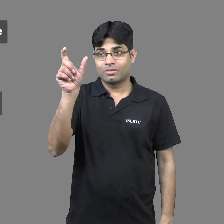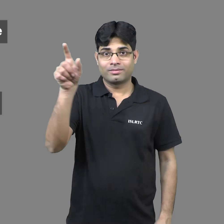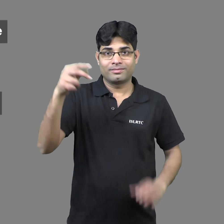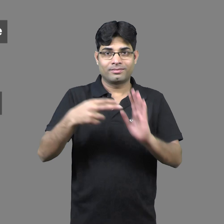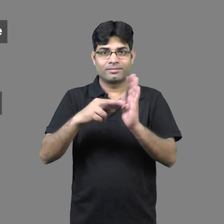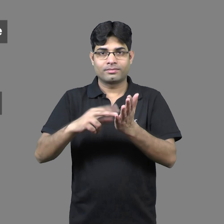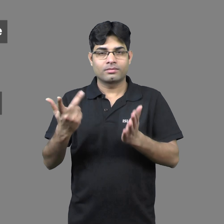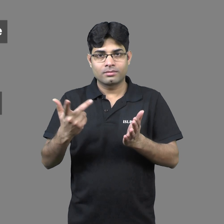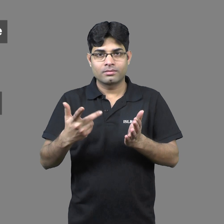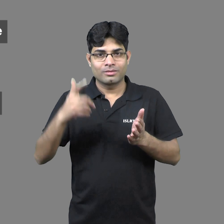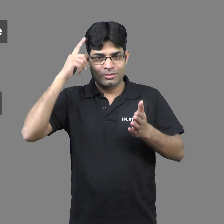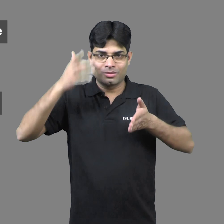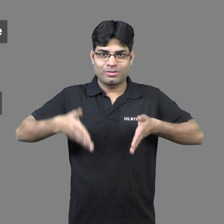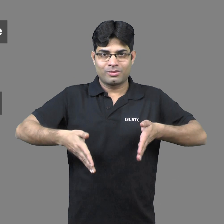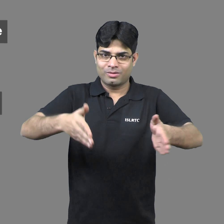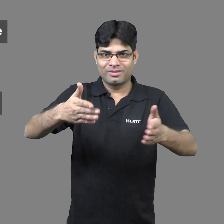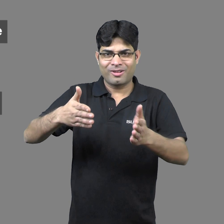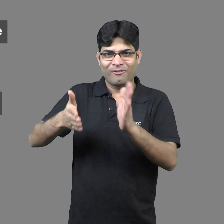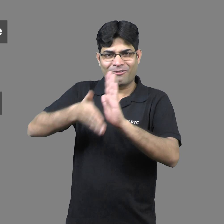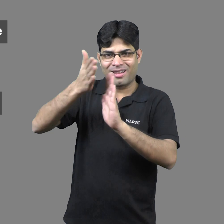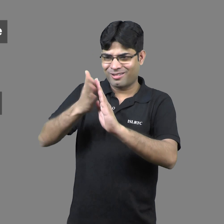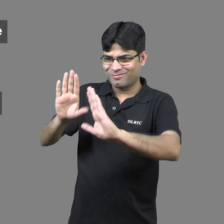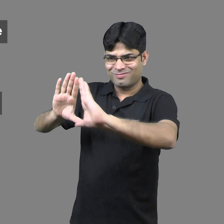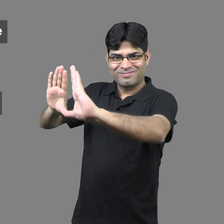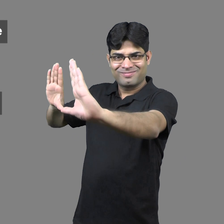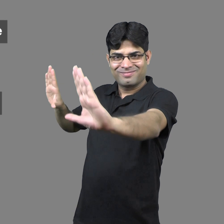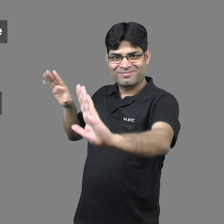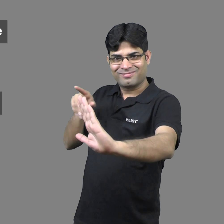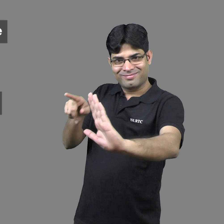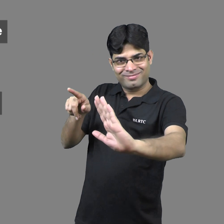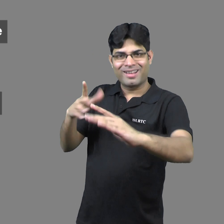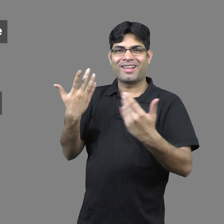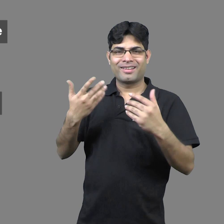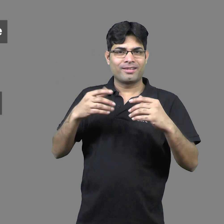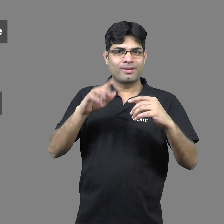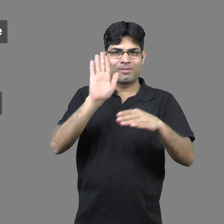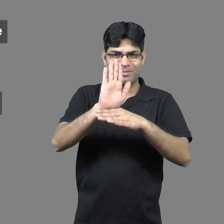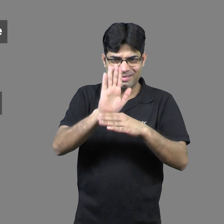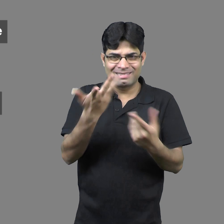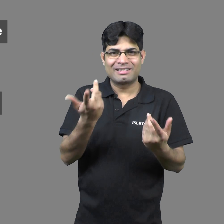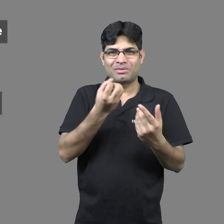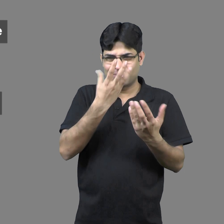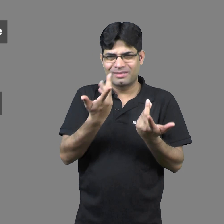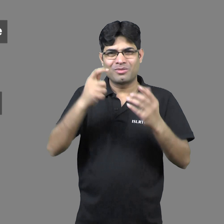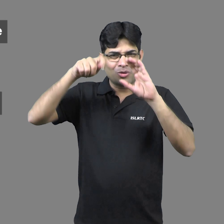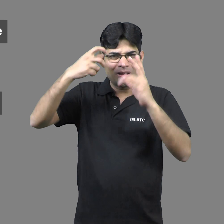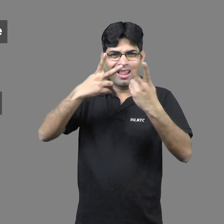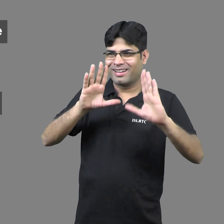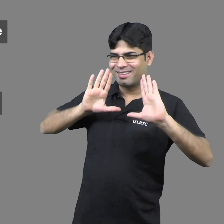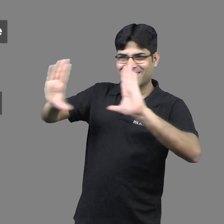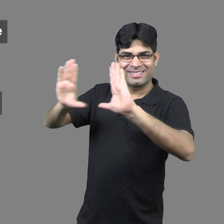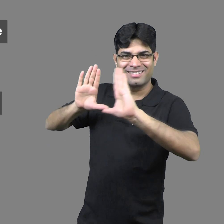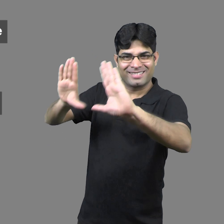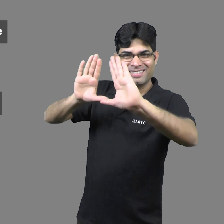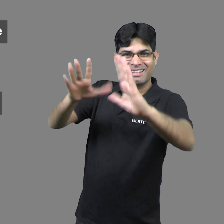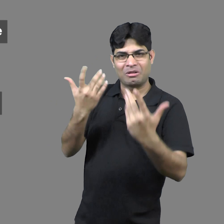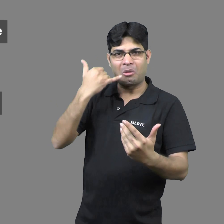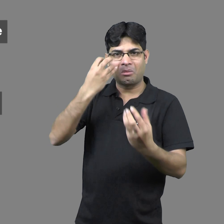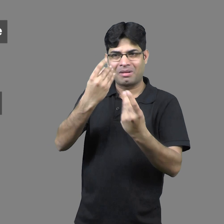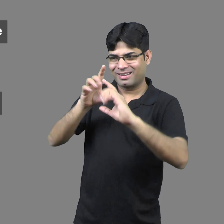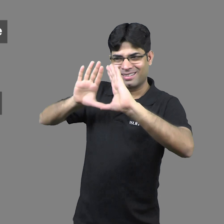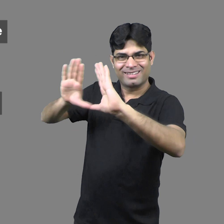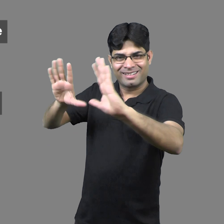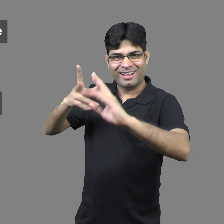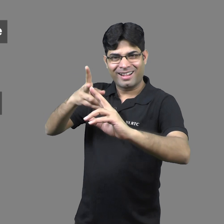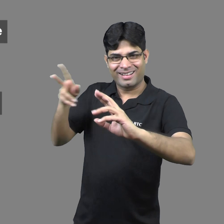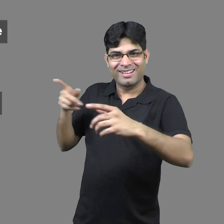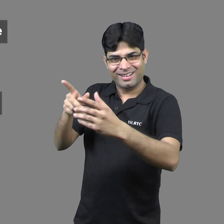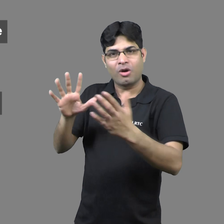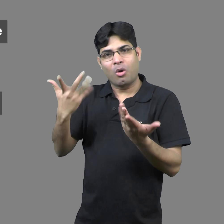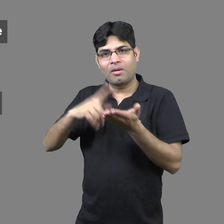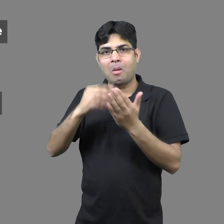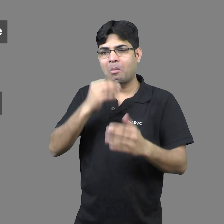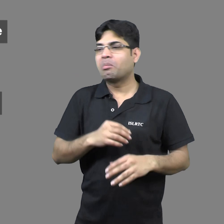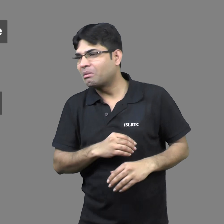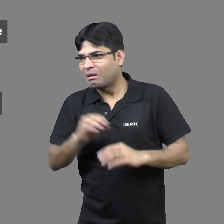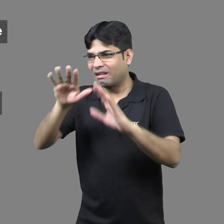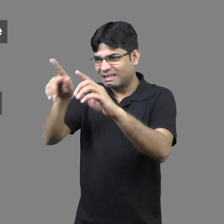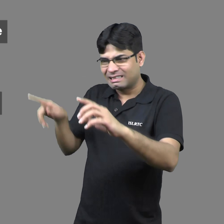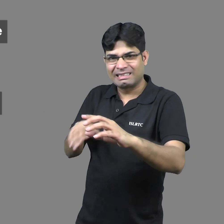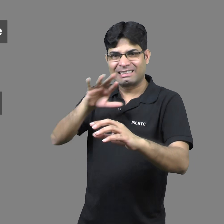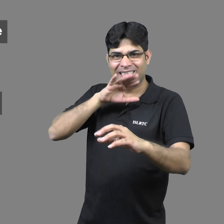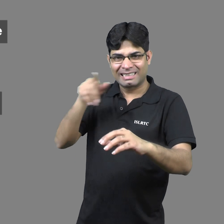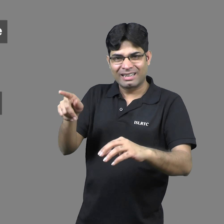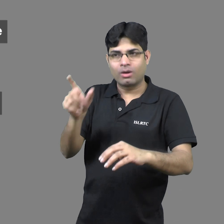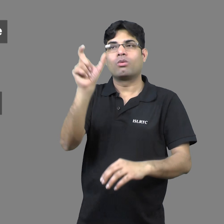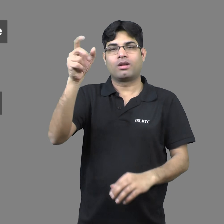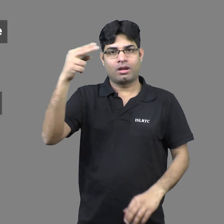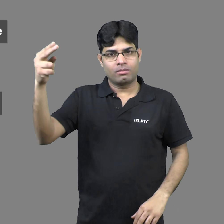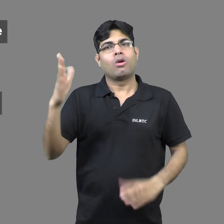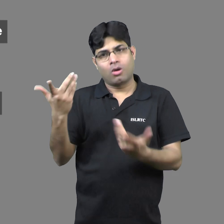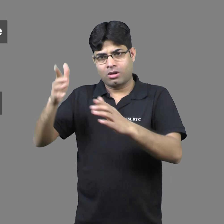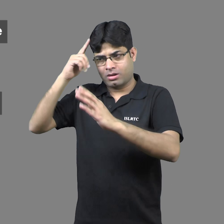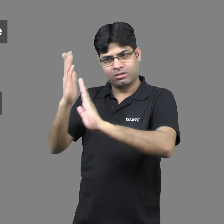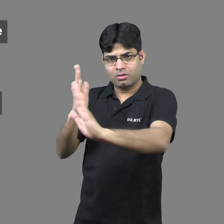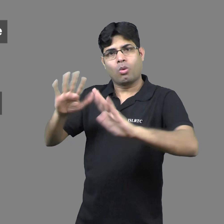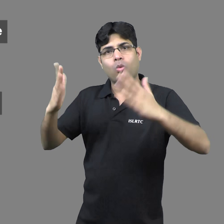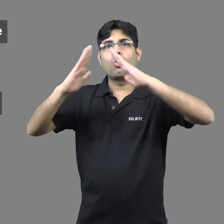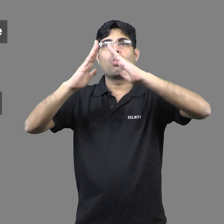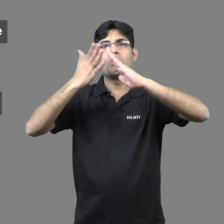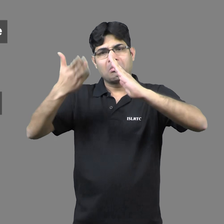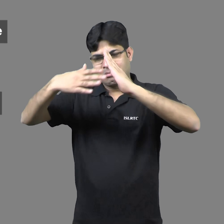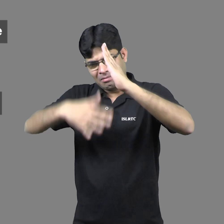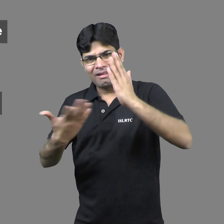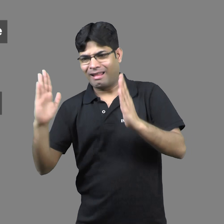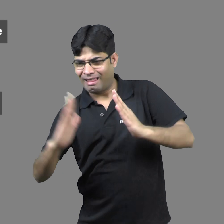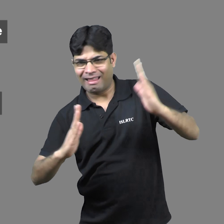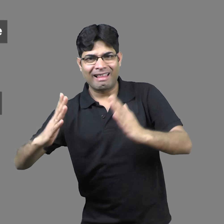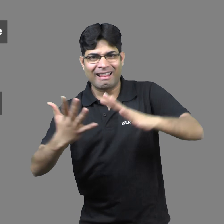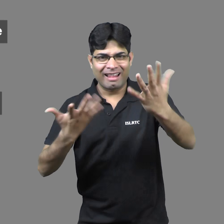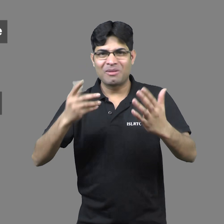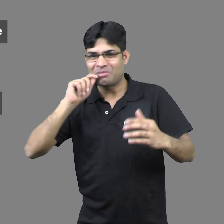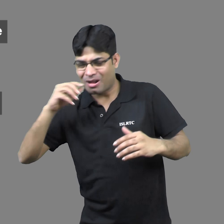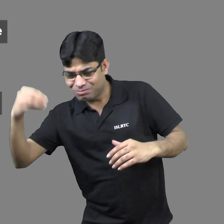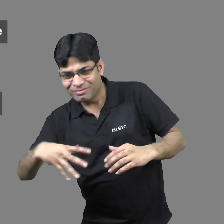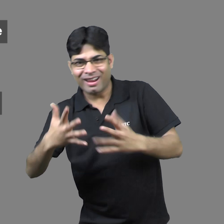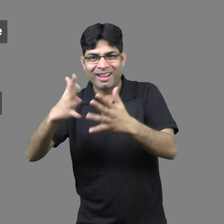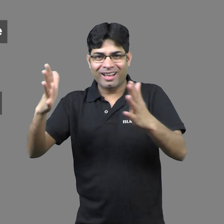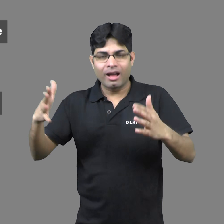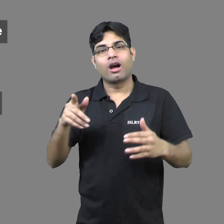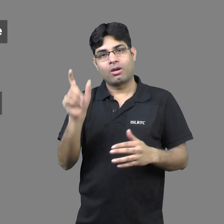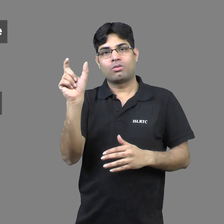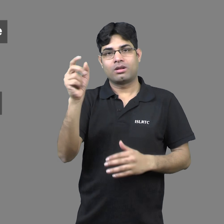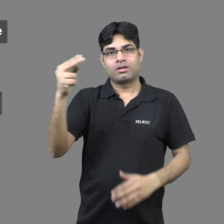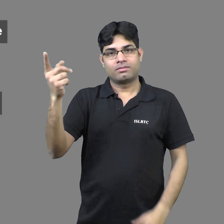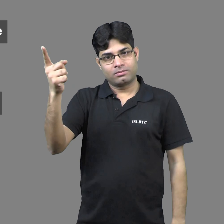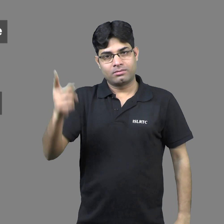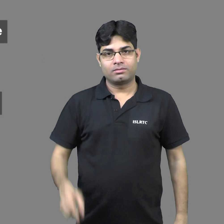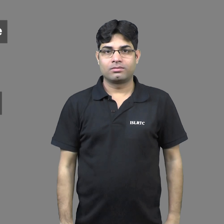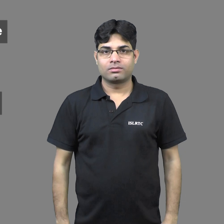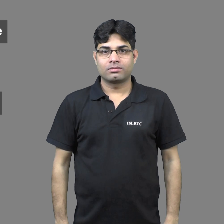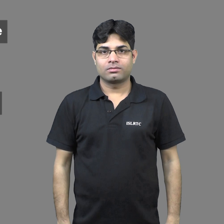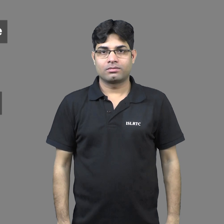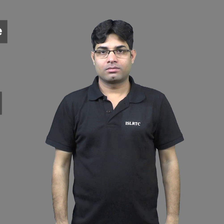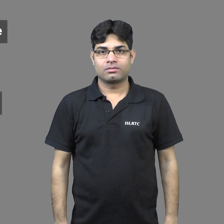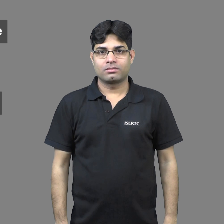Deface Mar Spoil